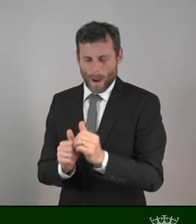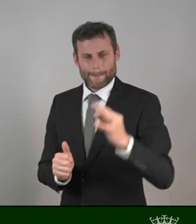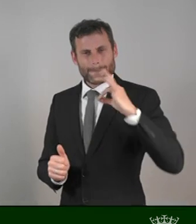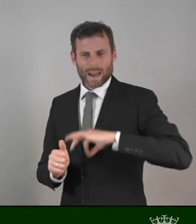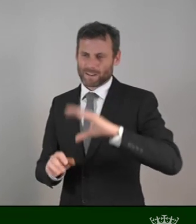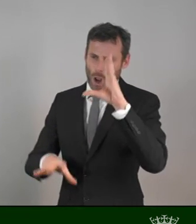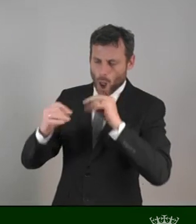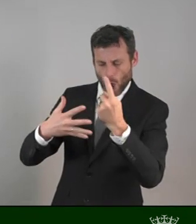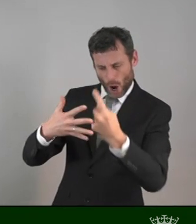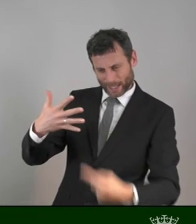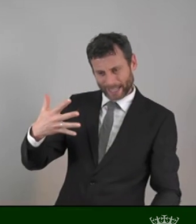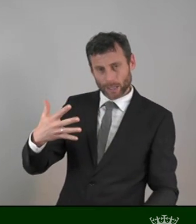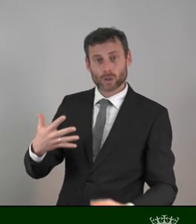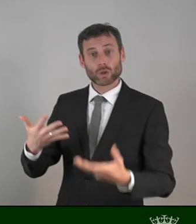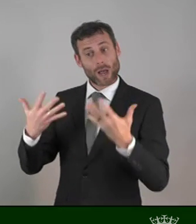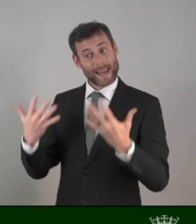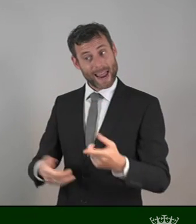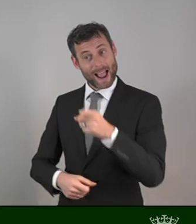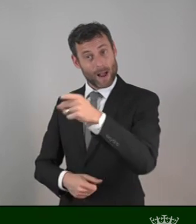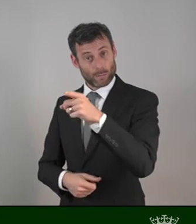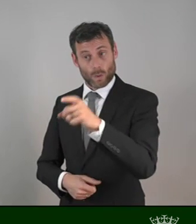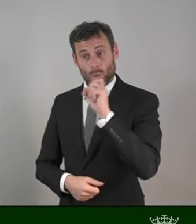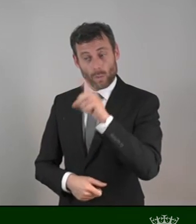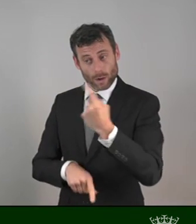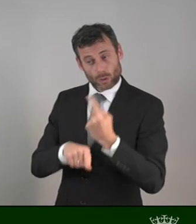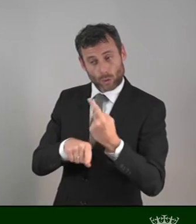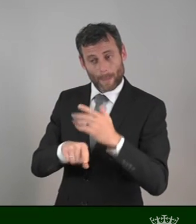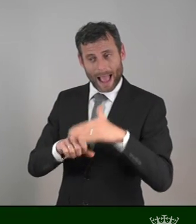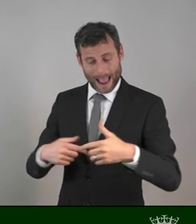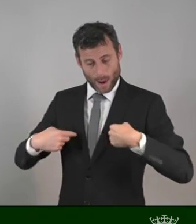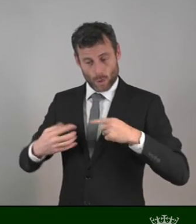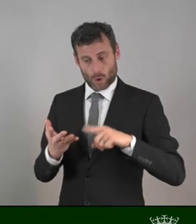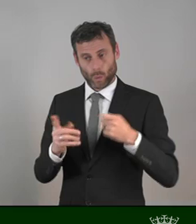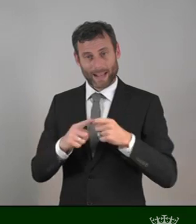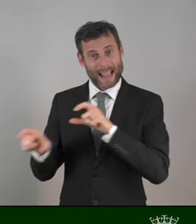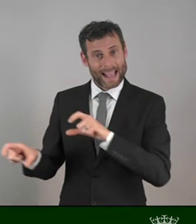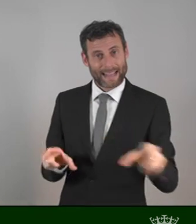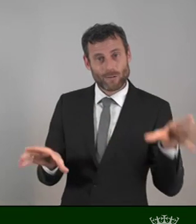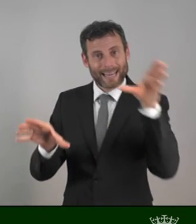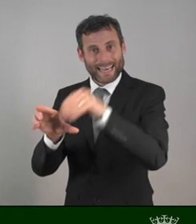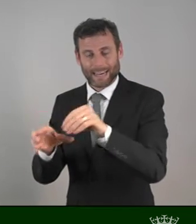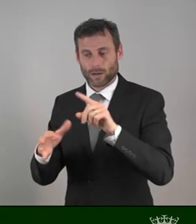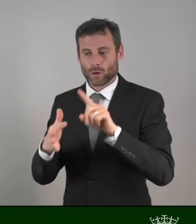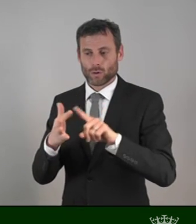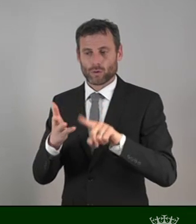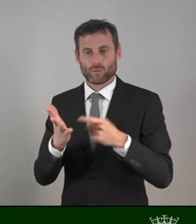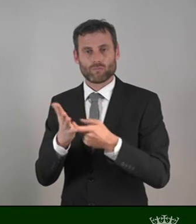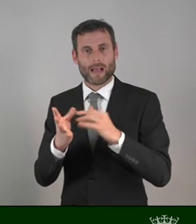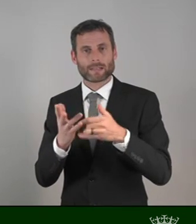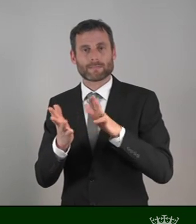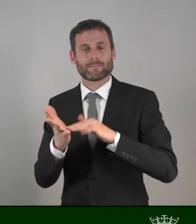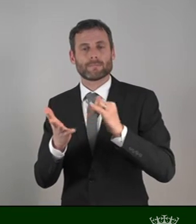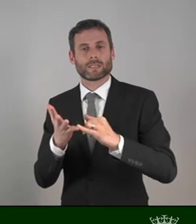Will the Prime Minister now prioritise talks on the UK’s continued participation, so we do not face any delay in joining the next cycle from 2021?